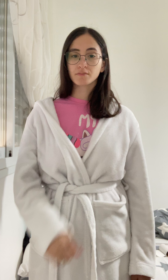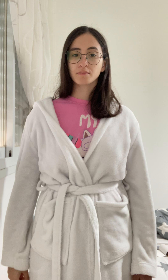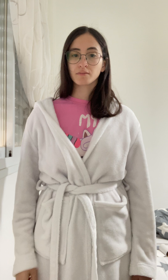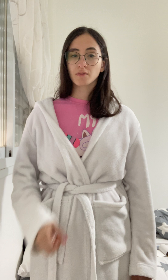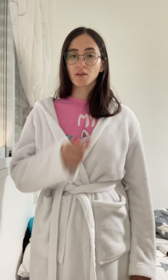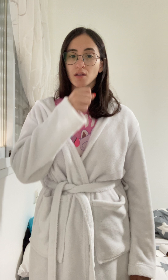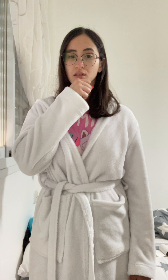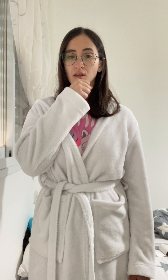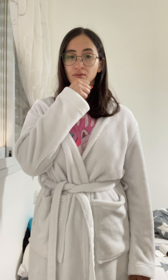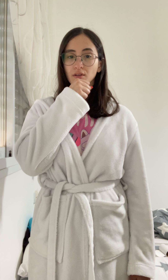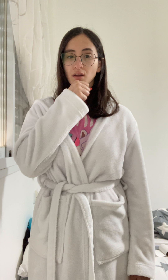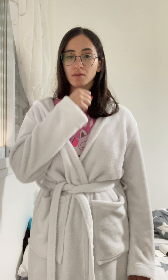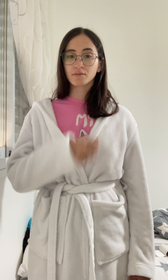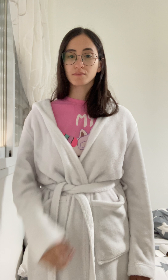סבתא